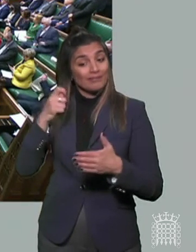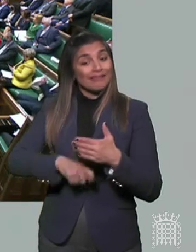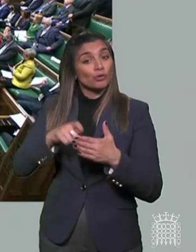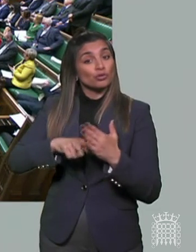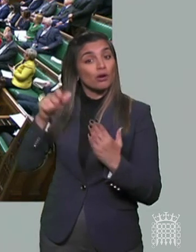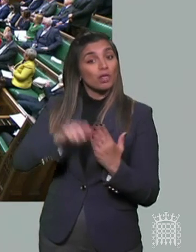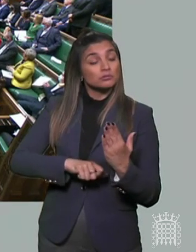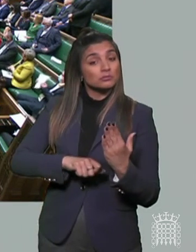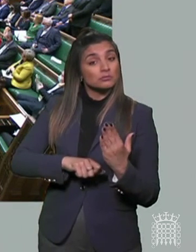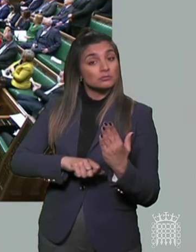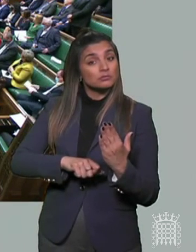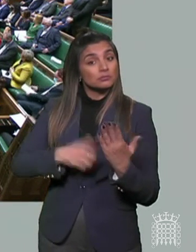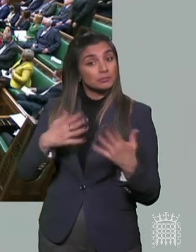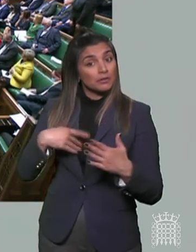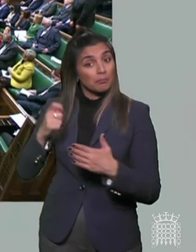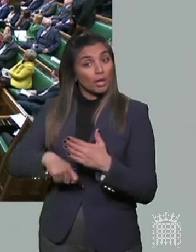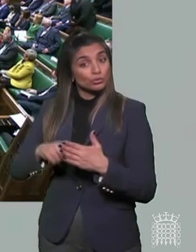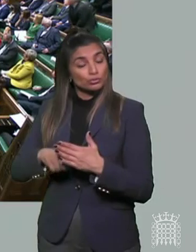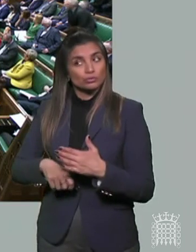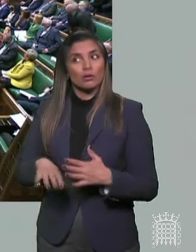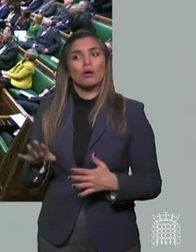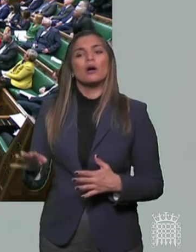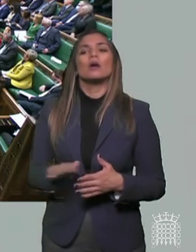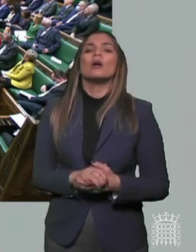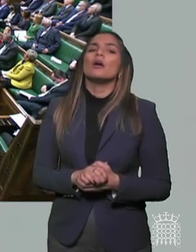I thank the Chair of the Intelligence and Security Committee for that.